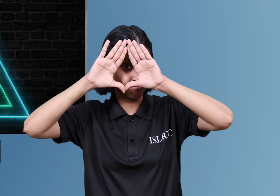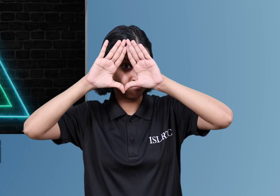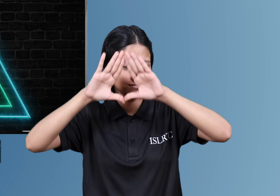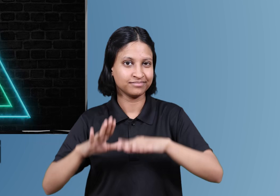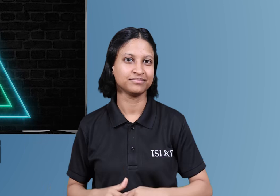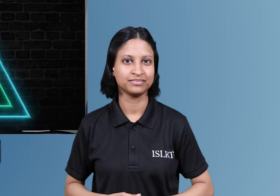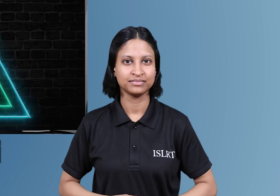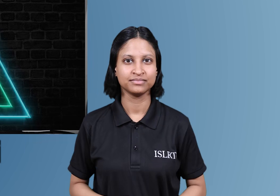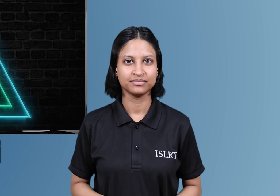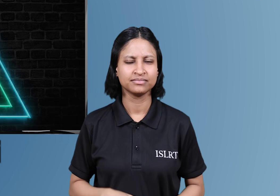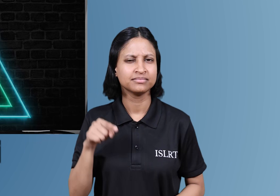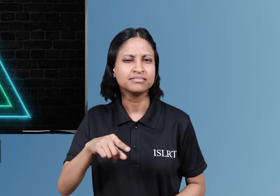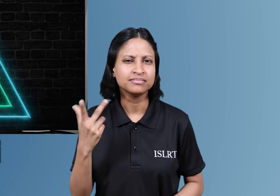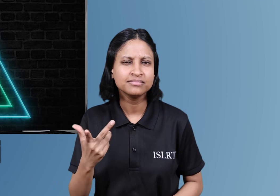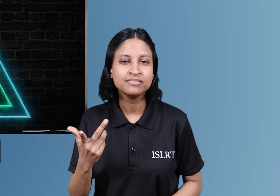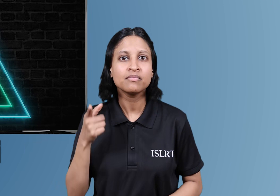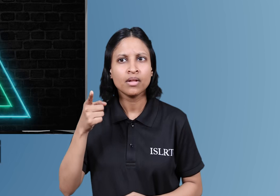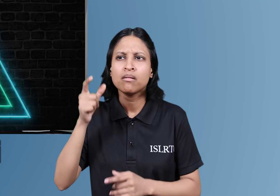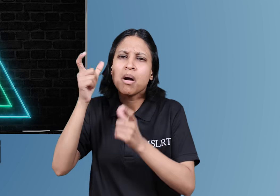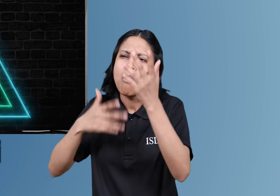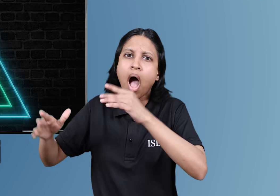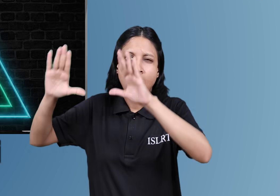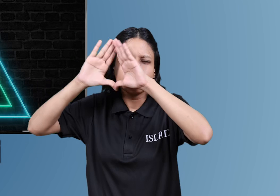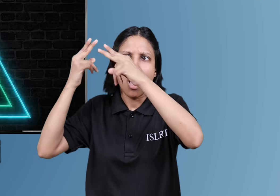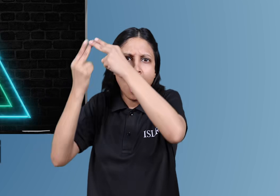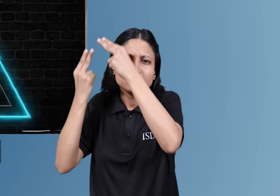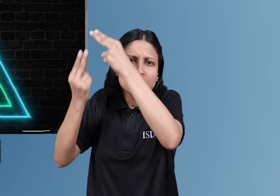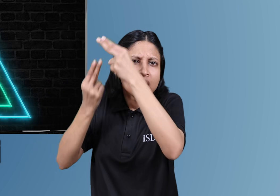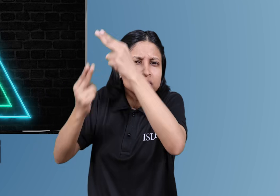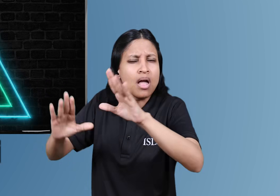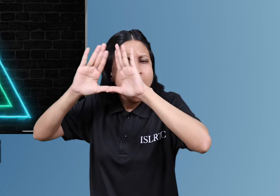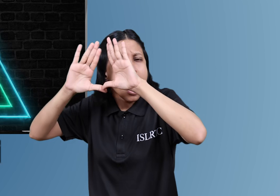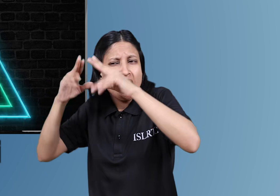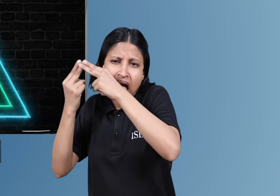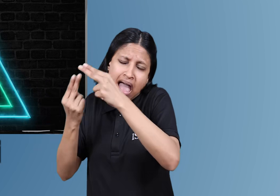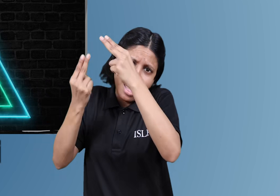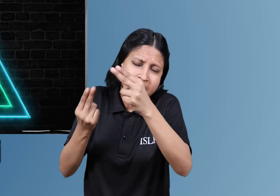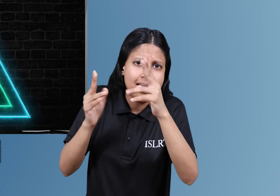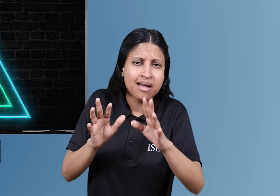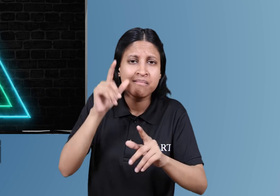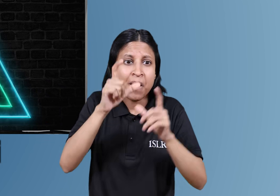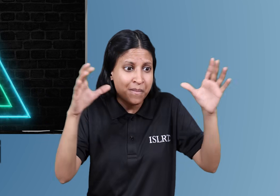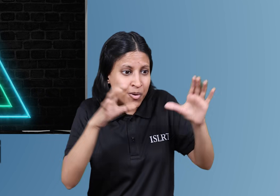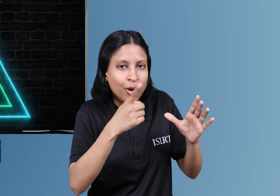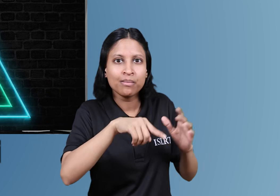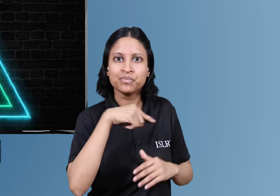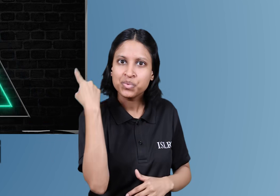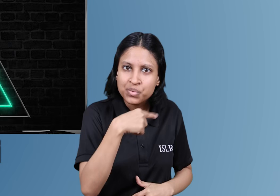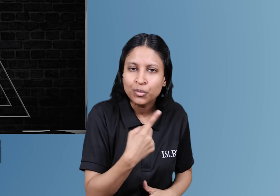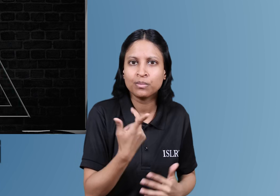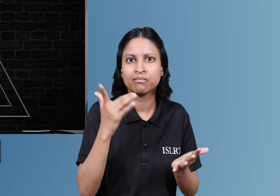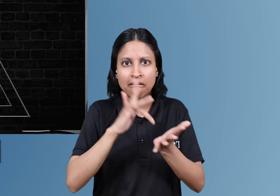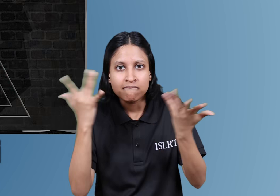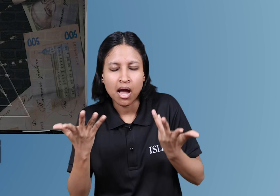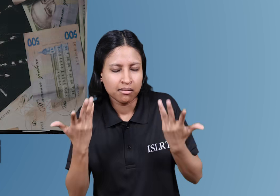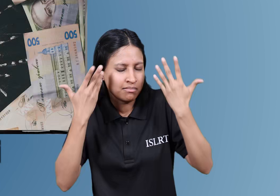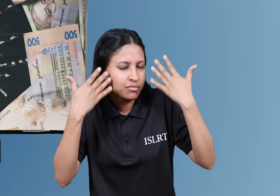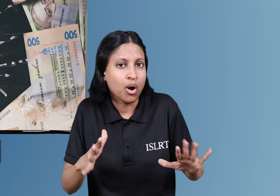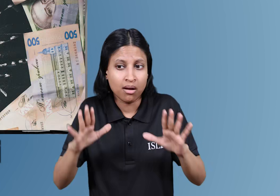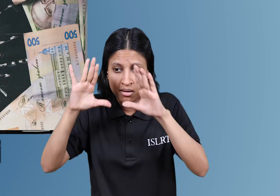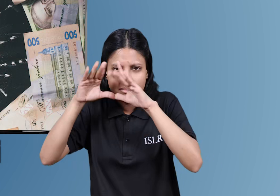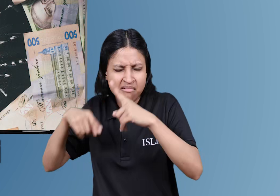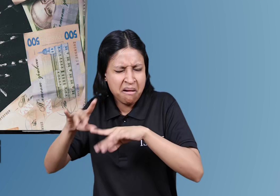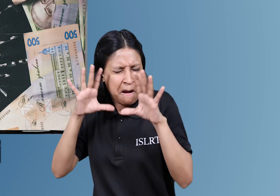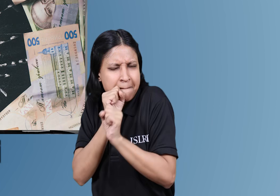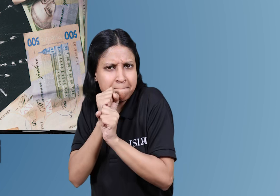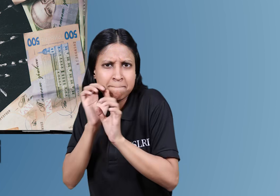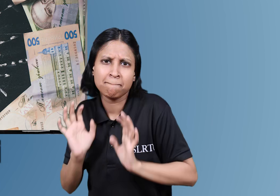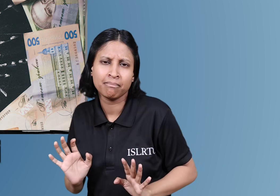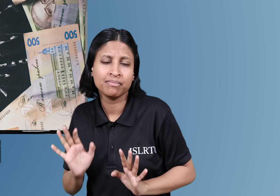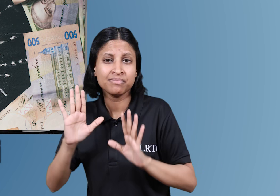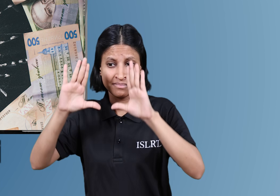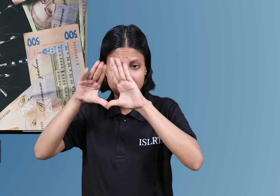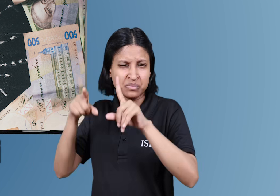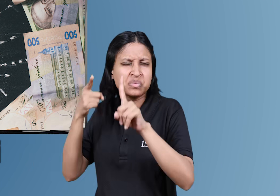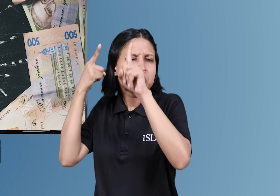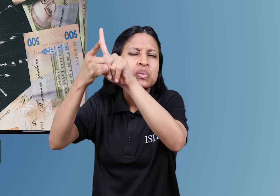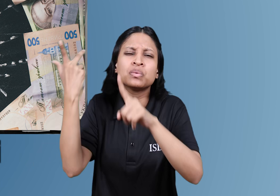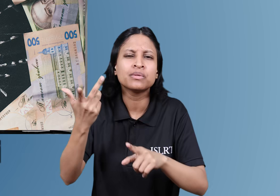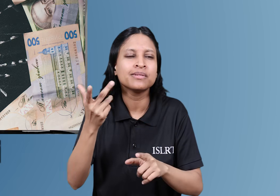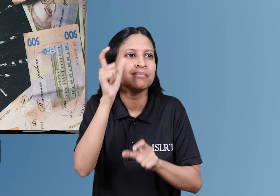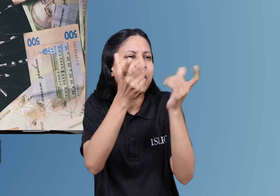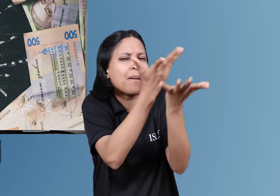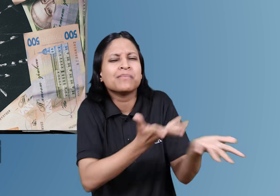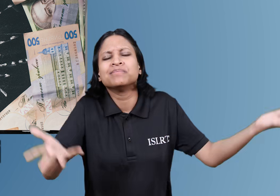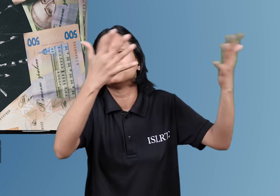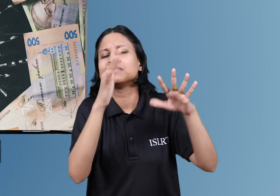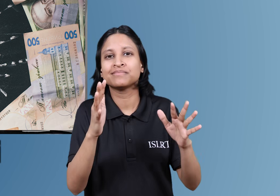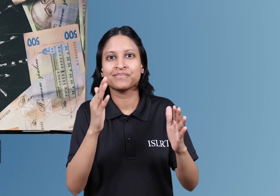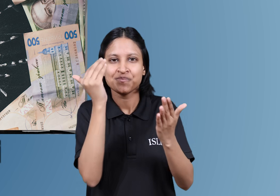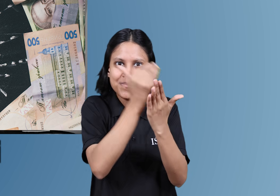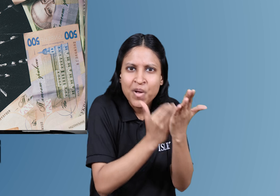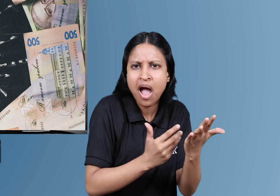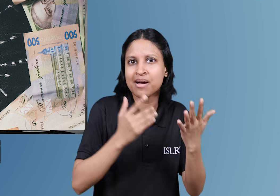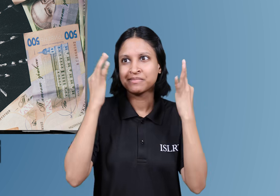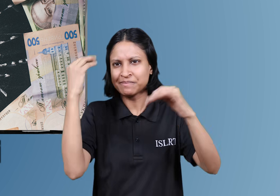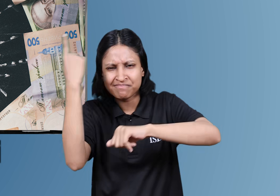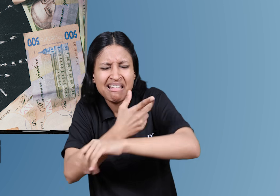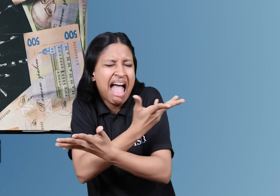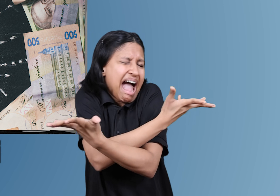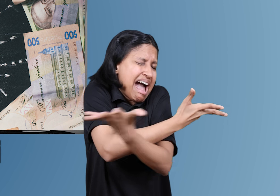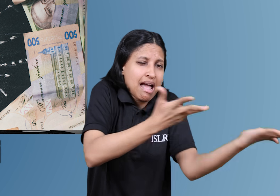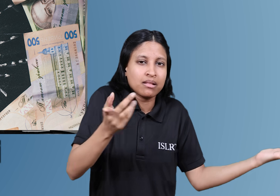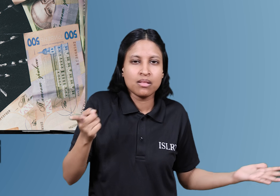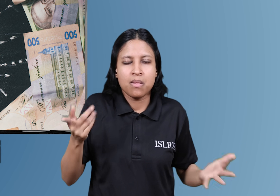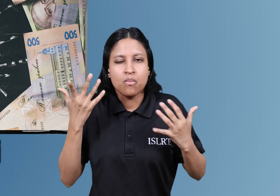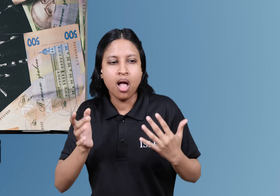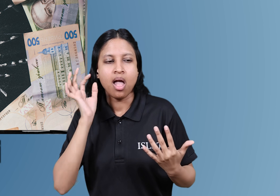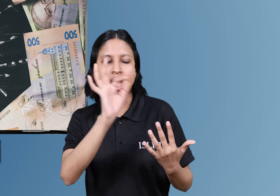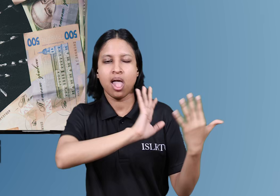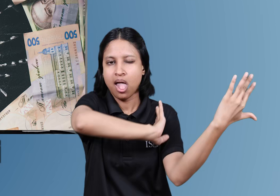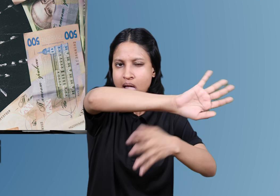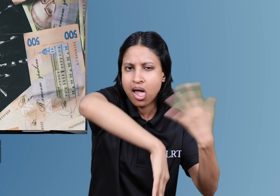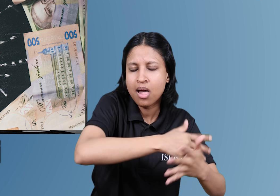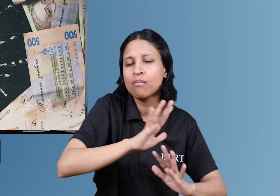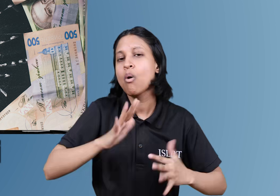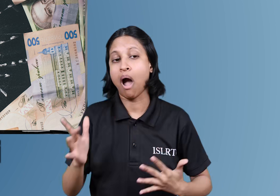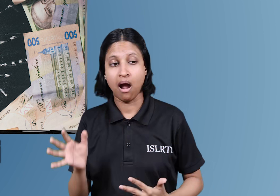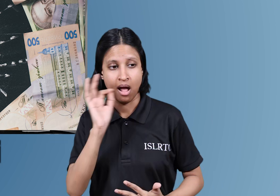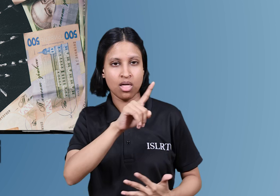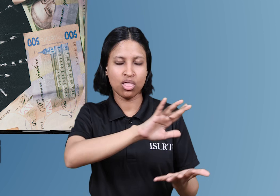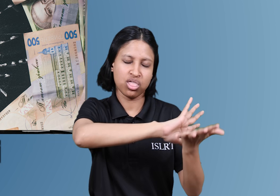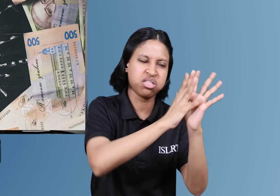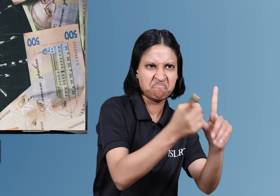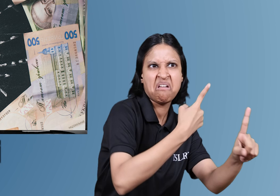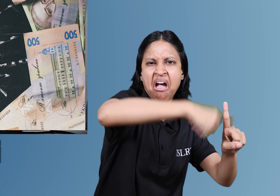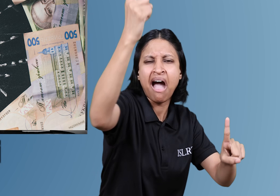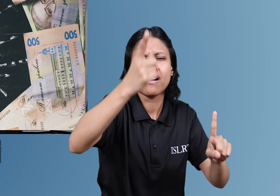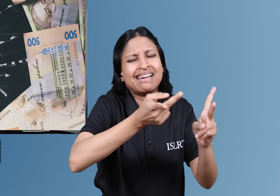Illuminati The Illuminati is a secret group of individuals whose identities are largely unknown. There are numerous stories about them, claiming that they manipulate special locations or events to carry out sinister activities and create chaos.